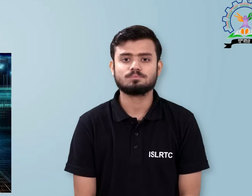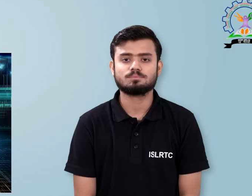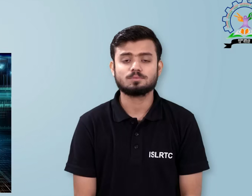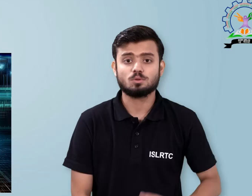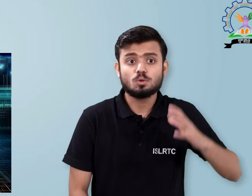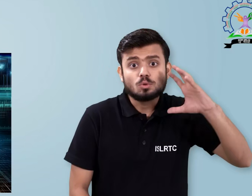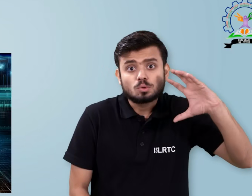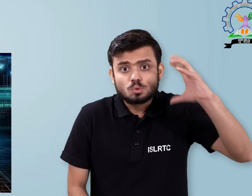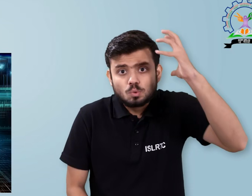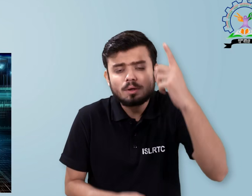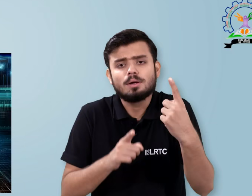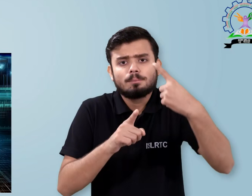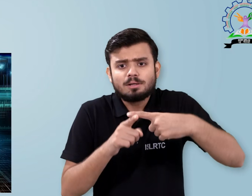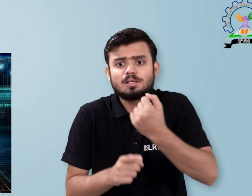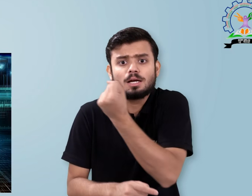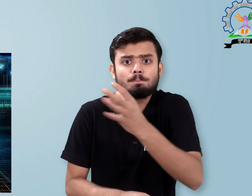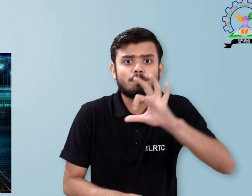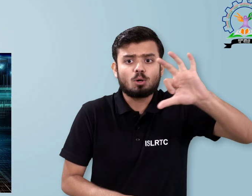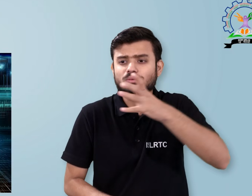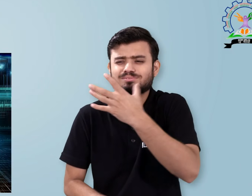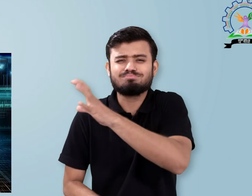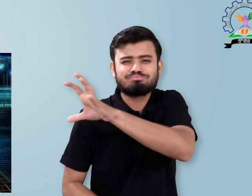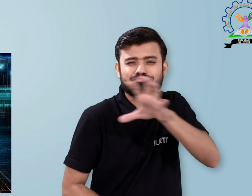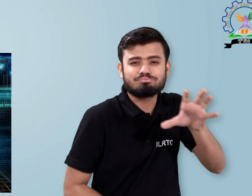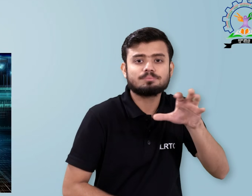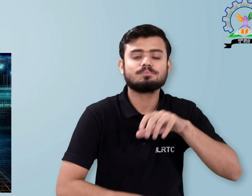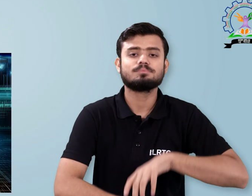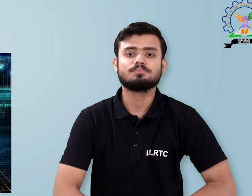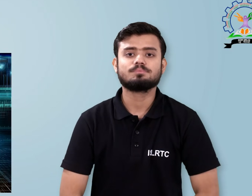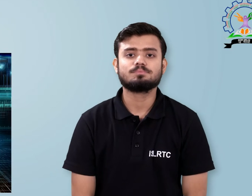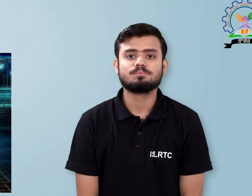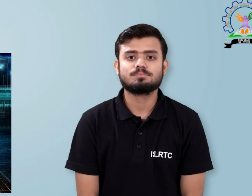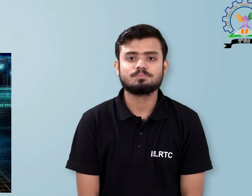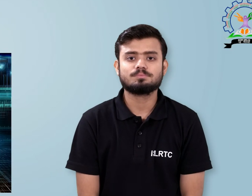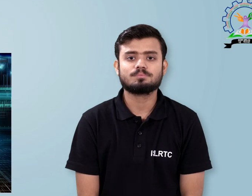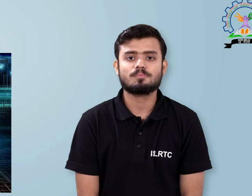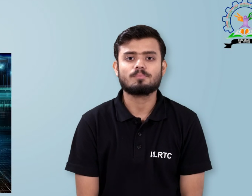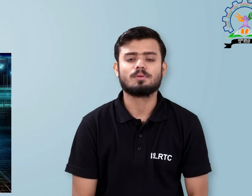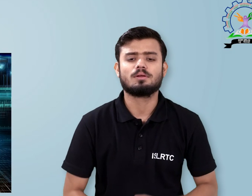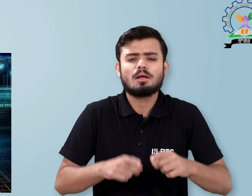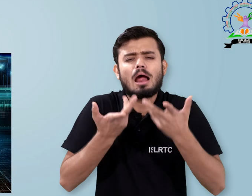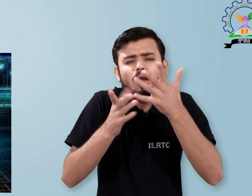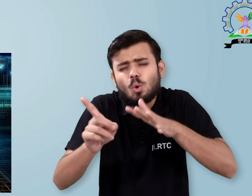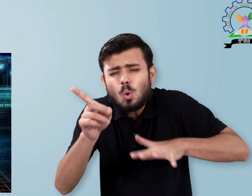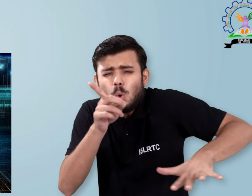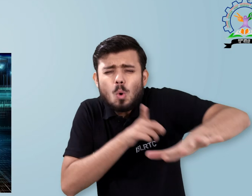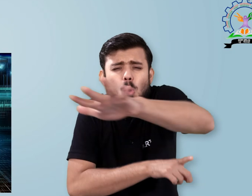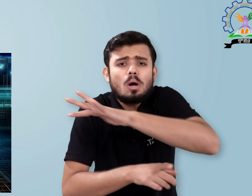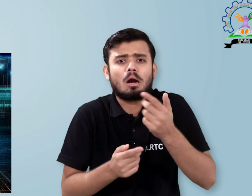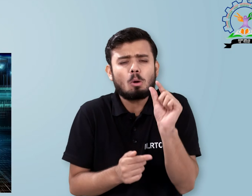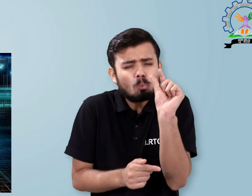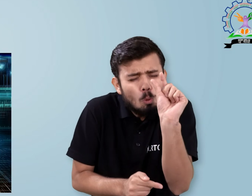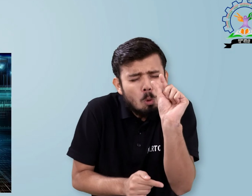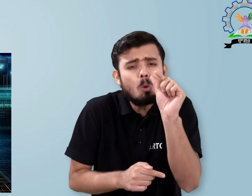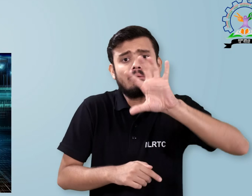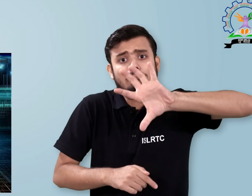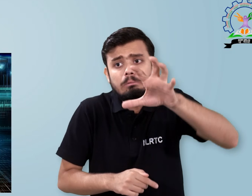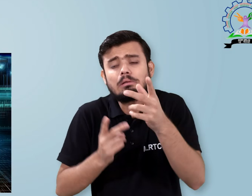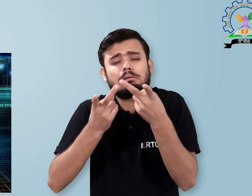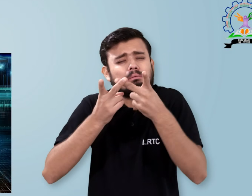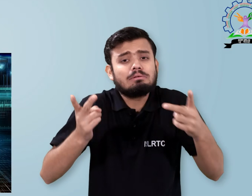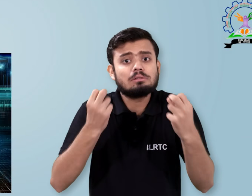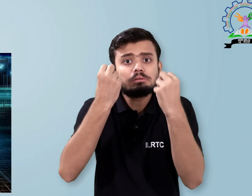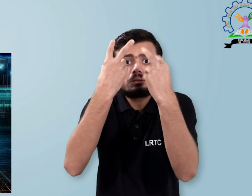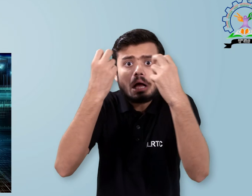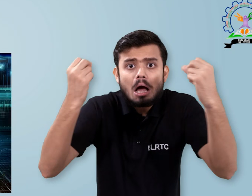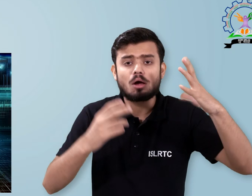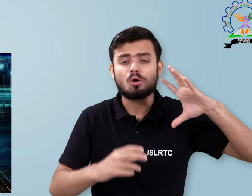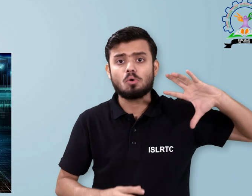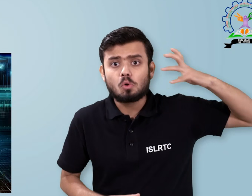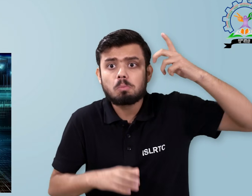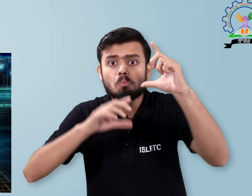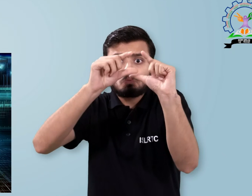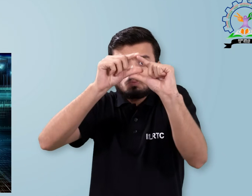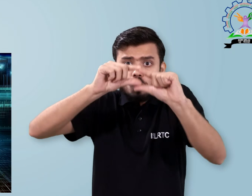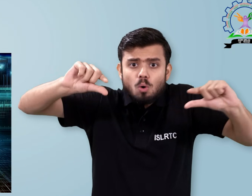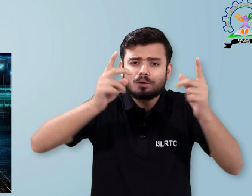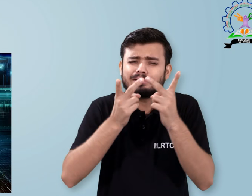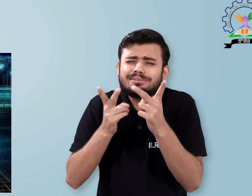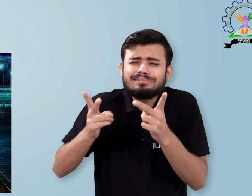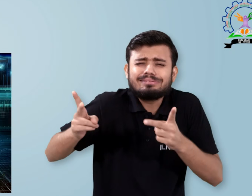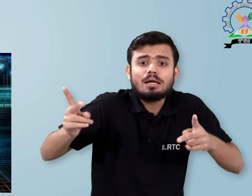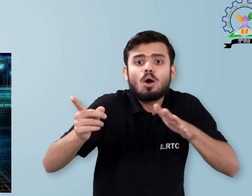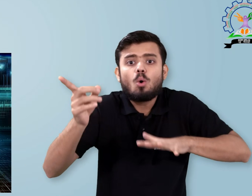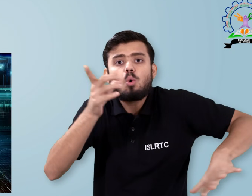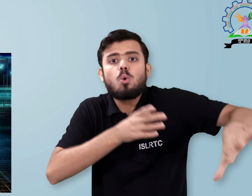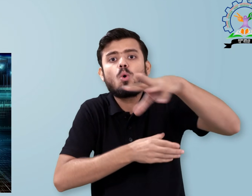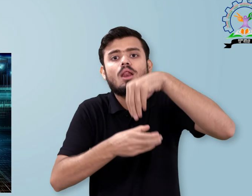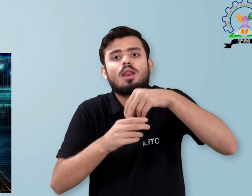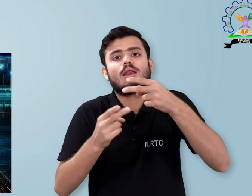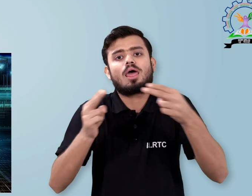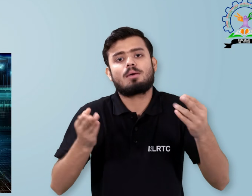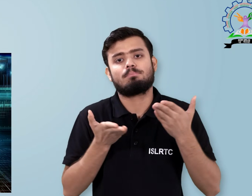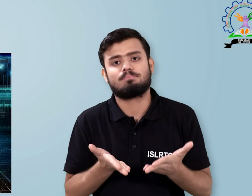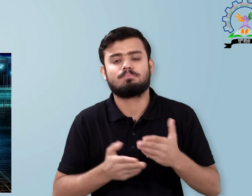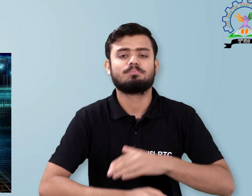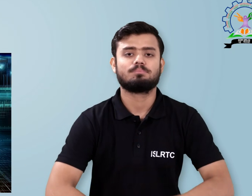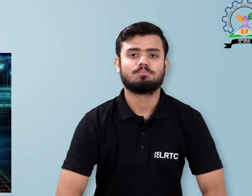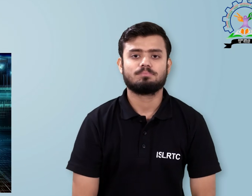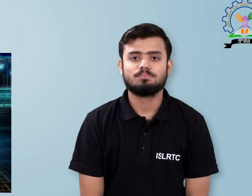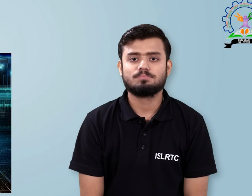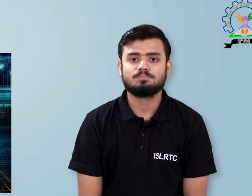Cosmos The world or the universe as an ordered and harmonious system.